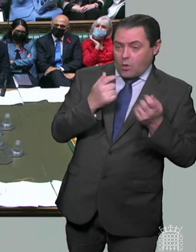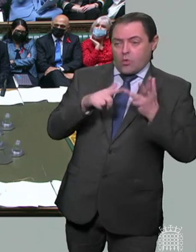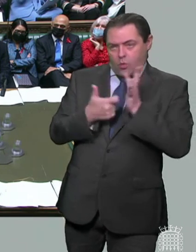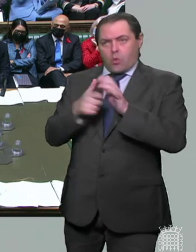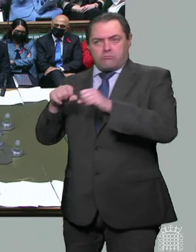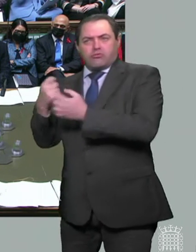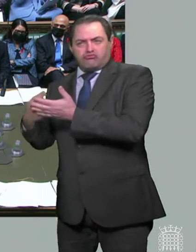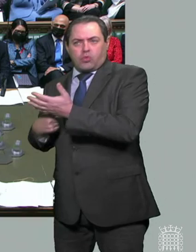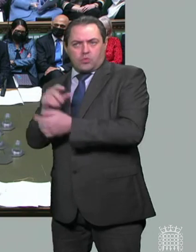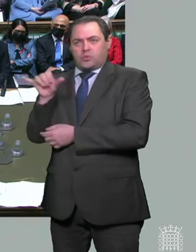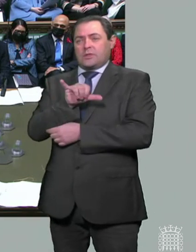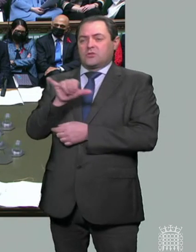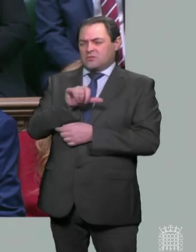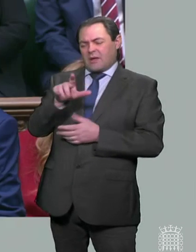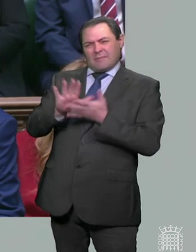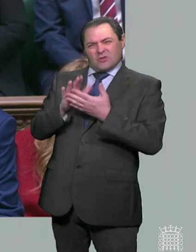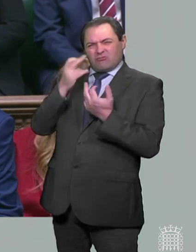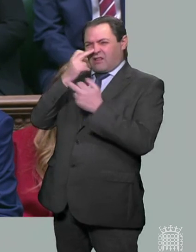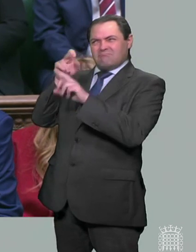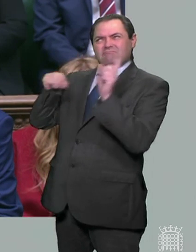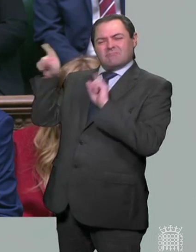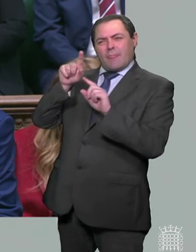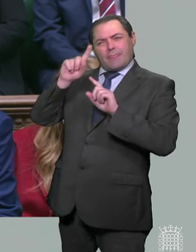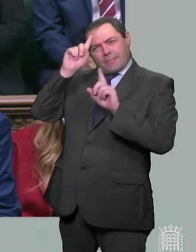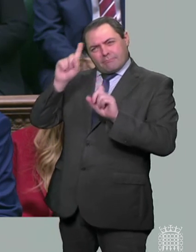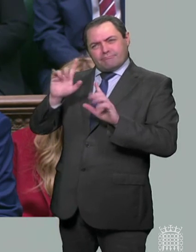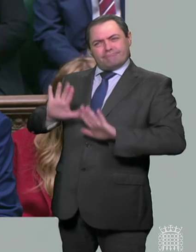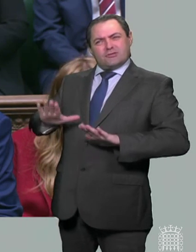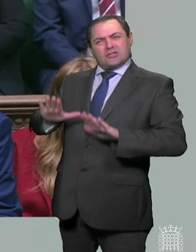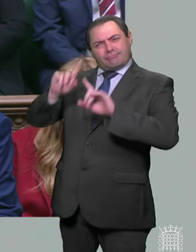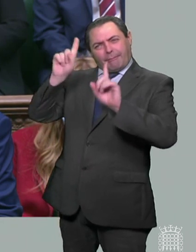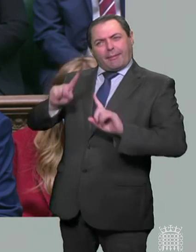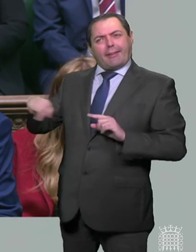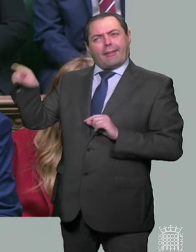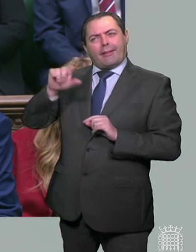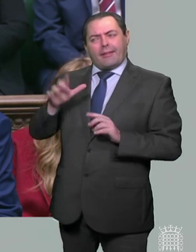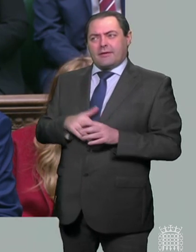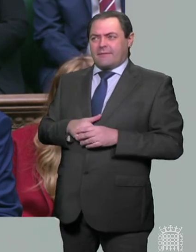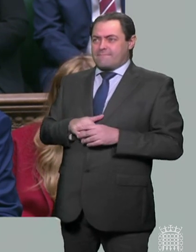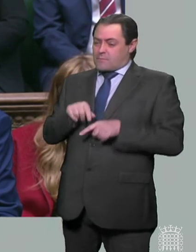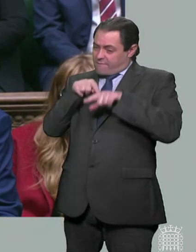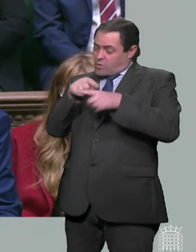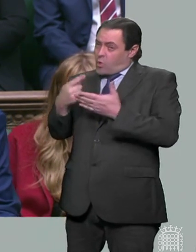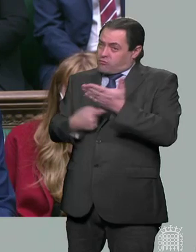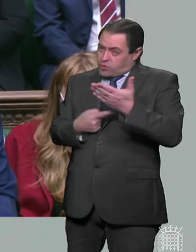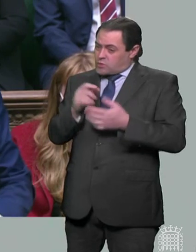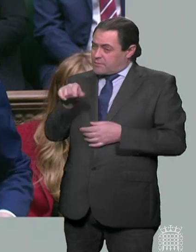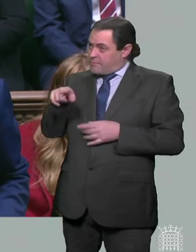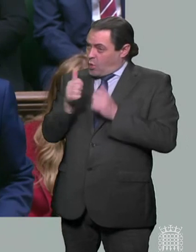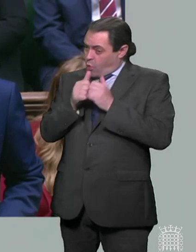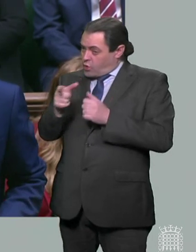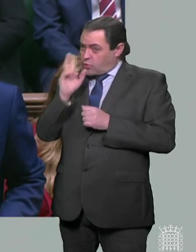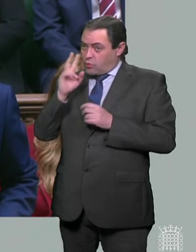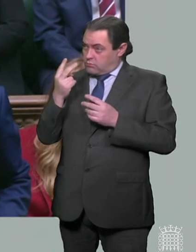As for following the rules, Prime Minister, it might be good just to look behind you when it comes to the question of masks.